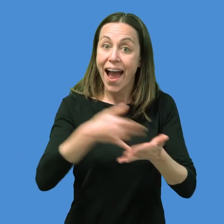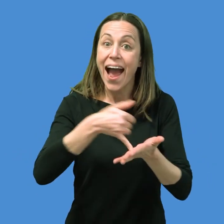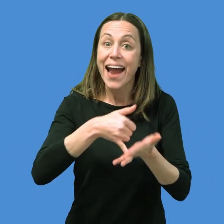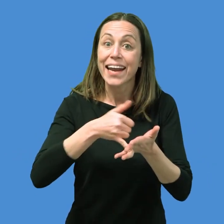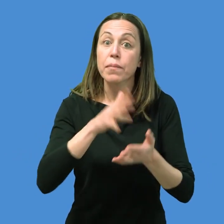debil